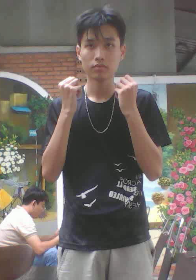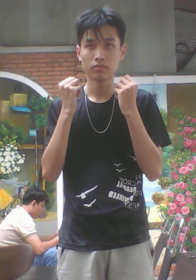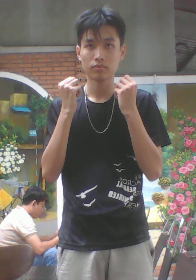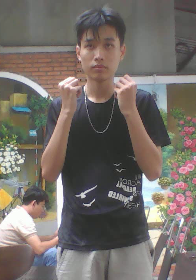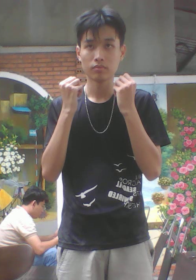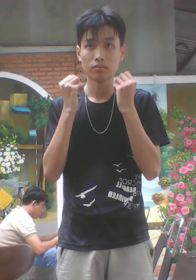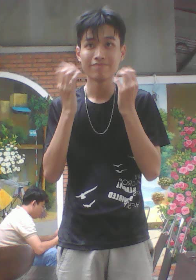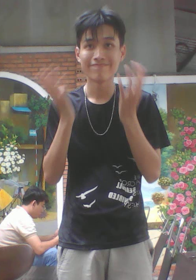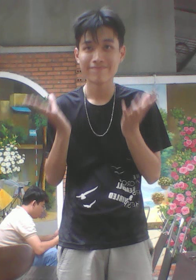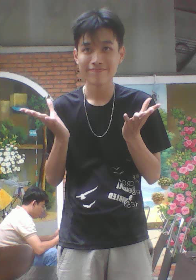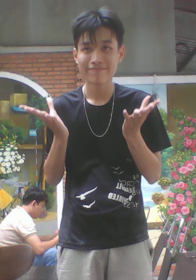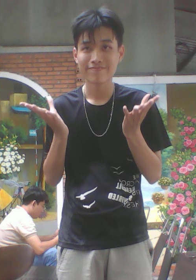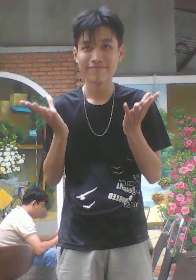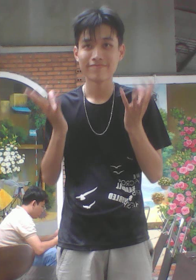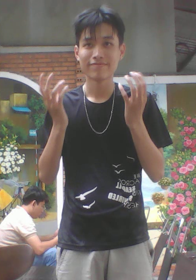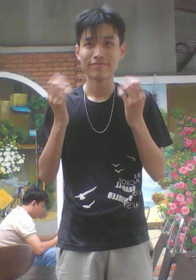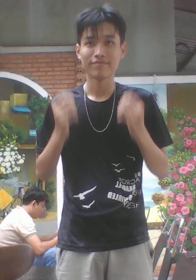cam on